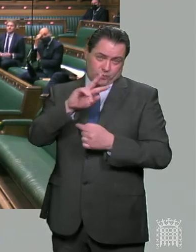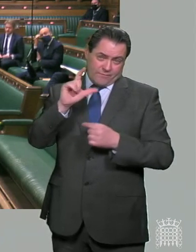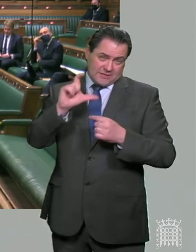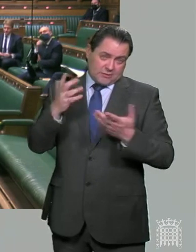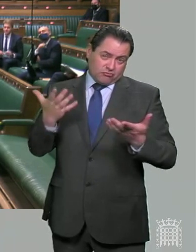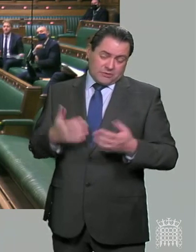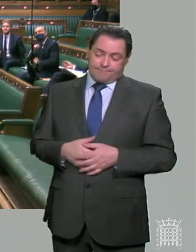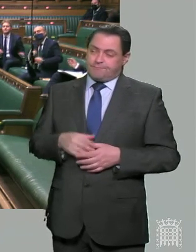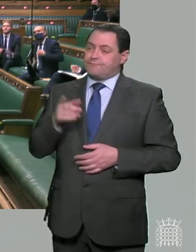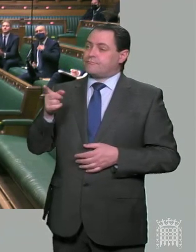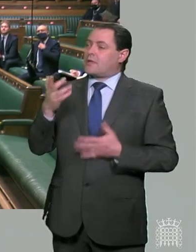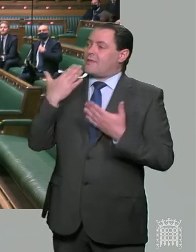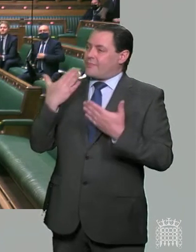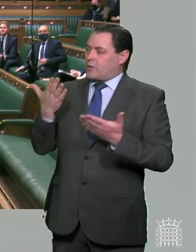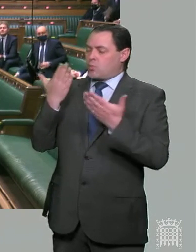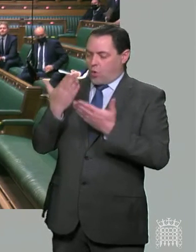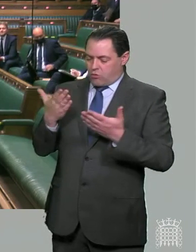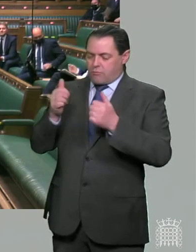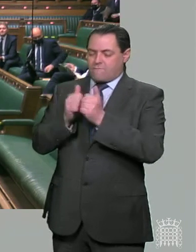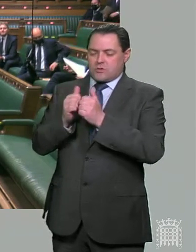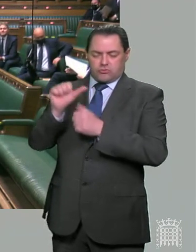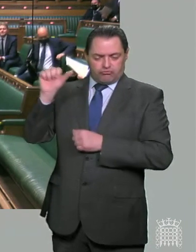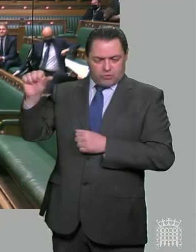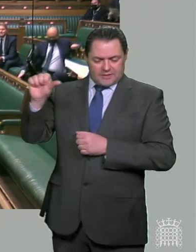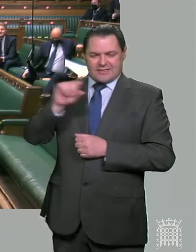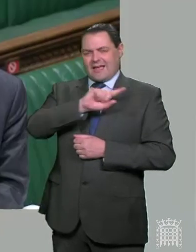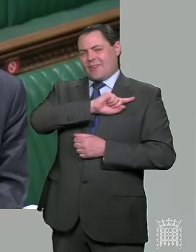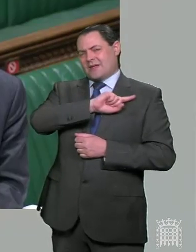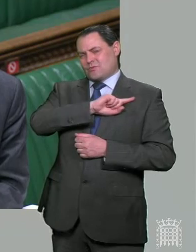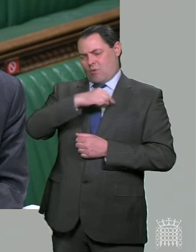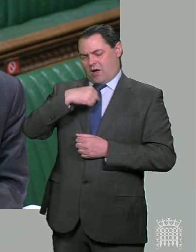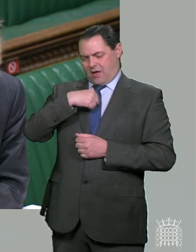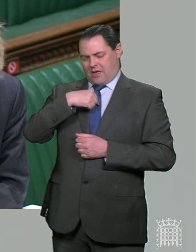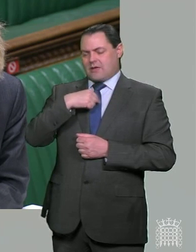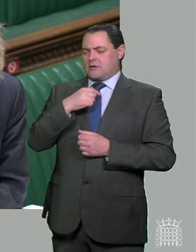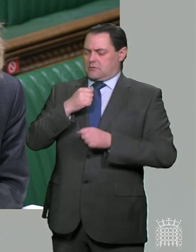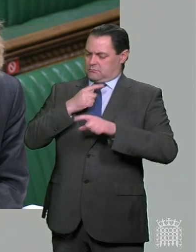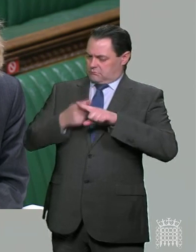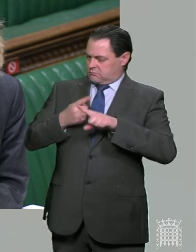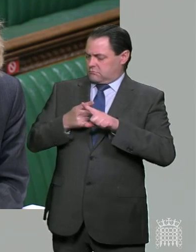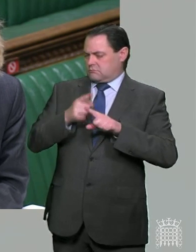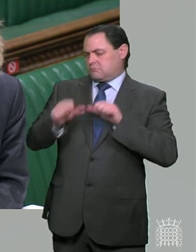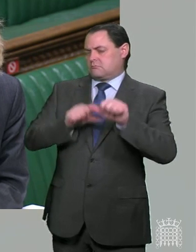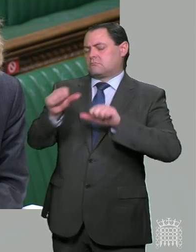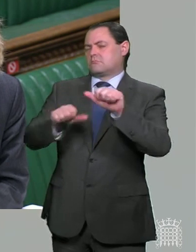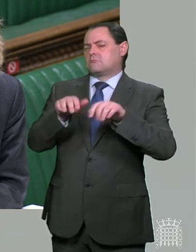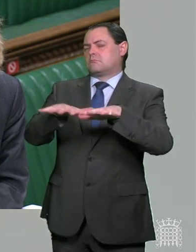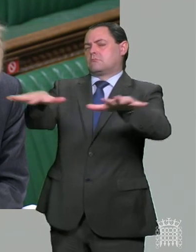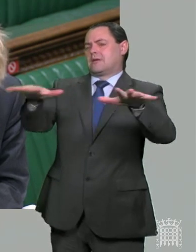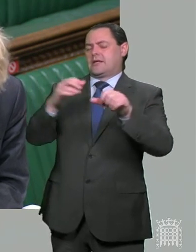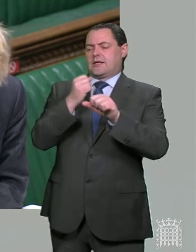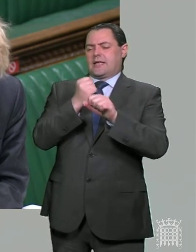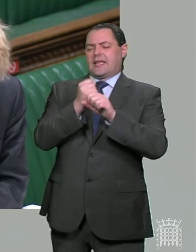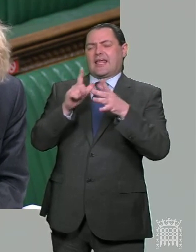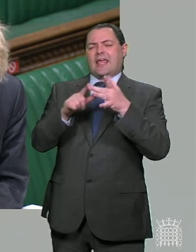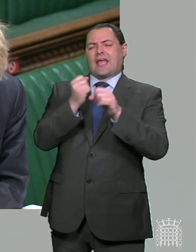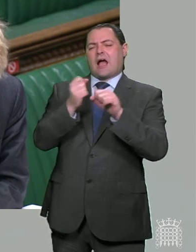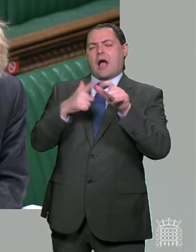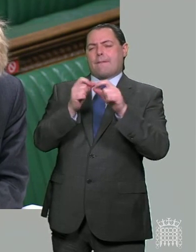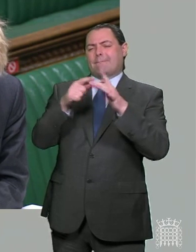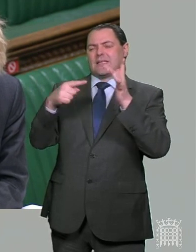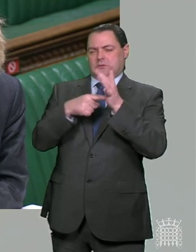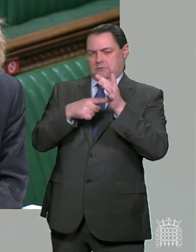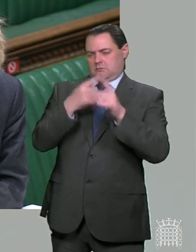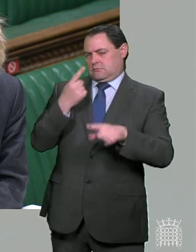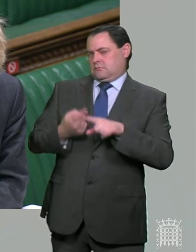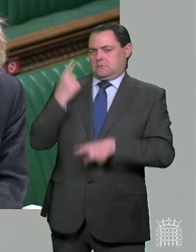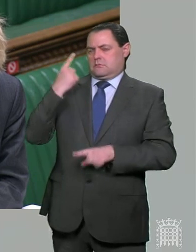My honourable Friend is entirely right. That is why we have massively accelerated the roll-out of superfast broadband and gigabit broadband.